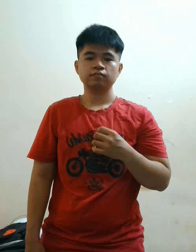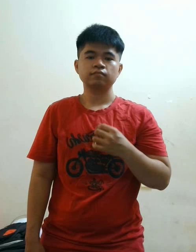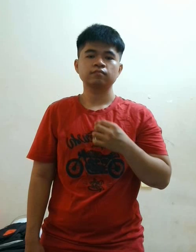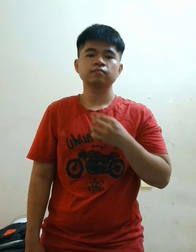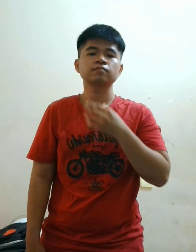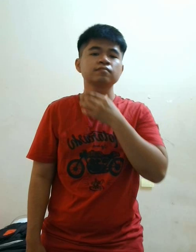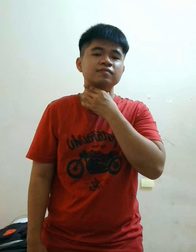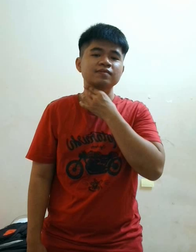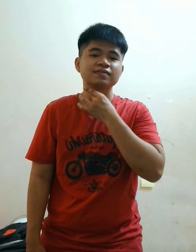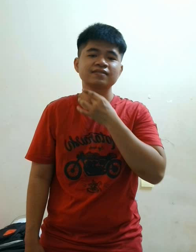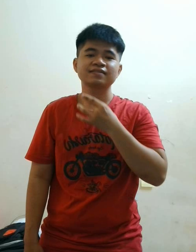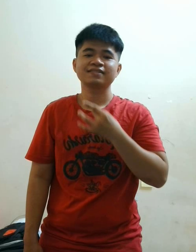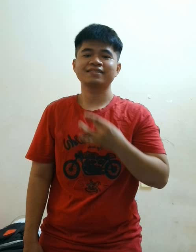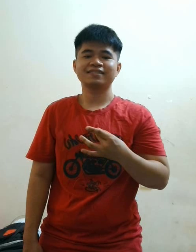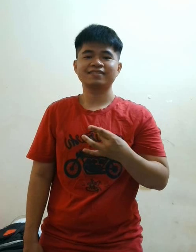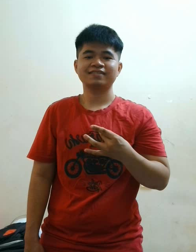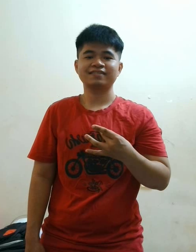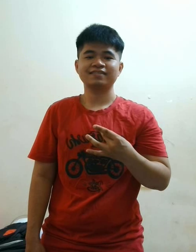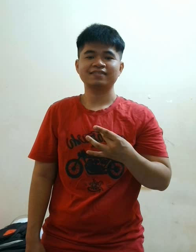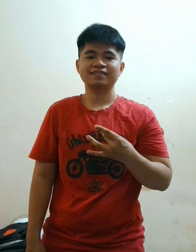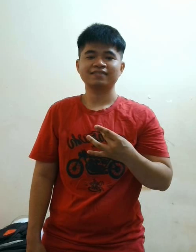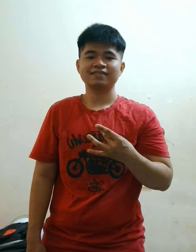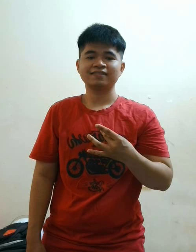thich